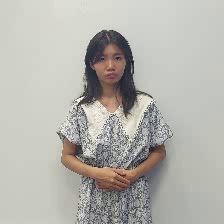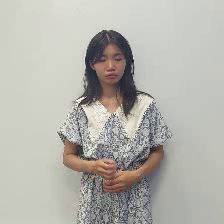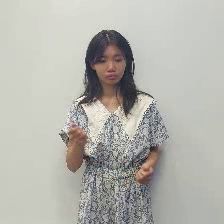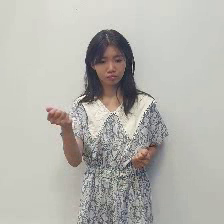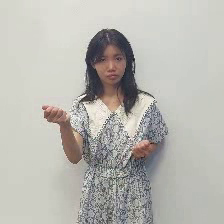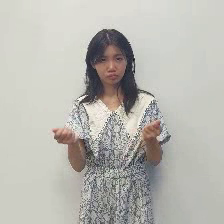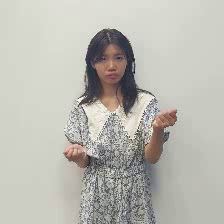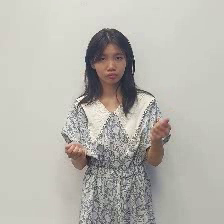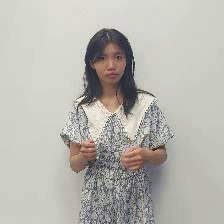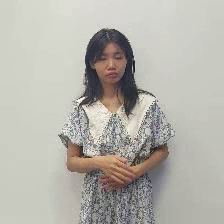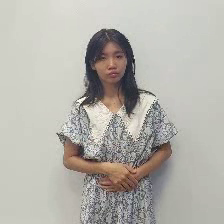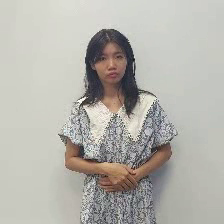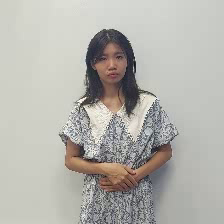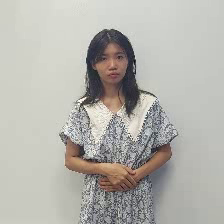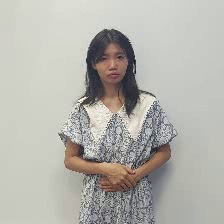Ô tô